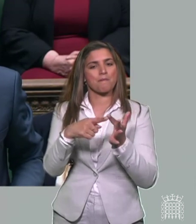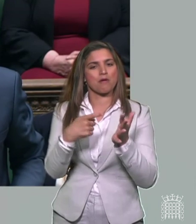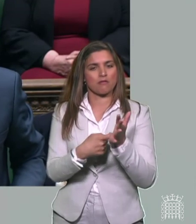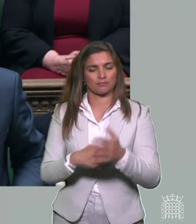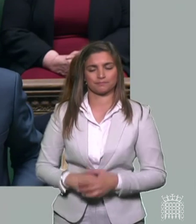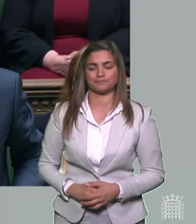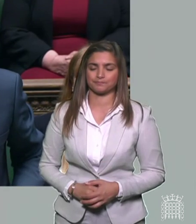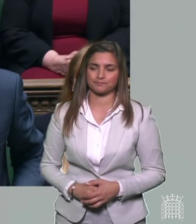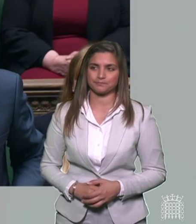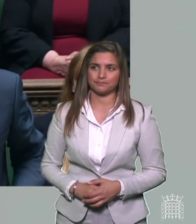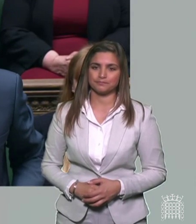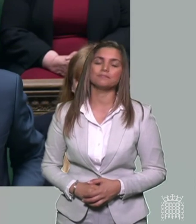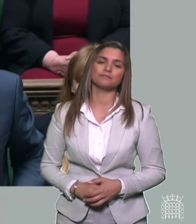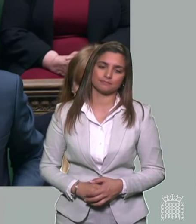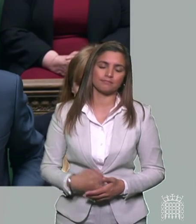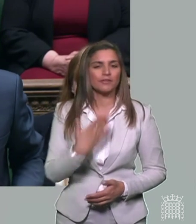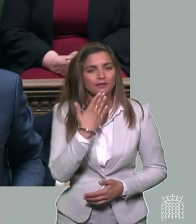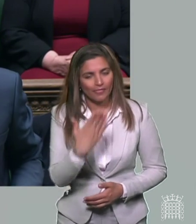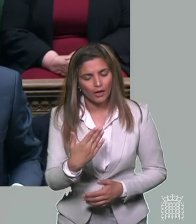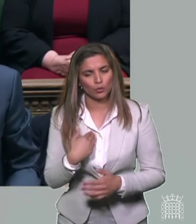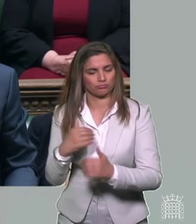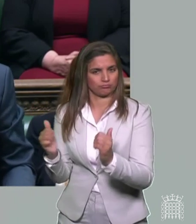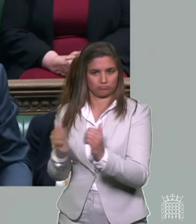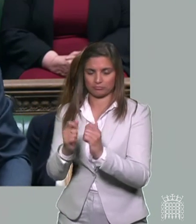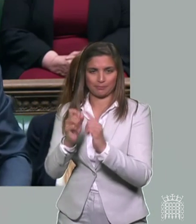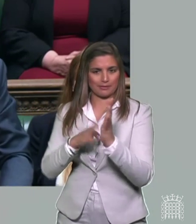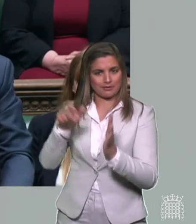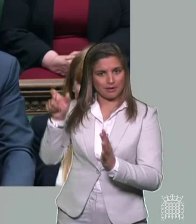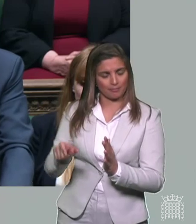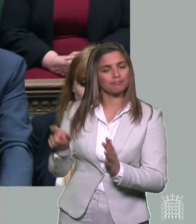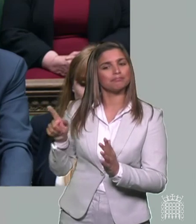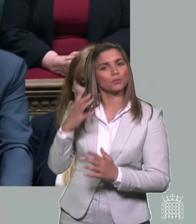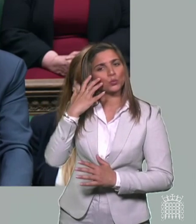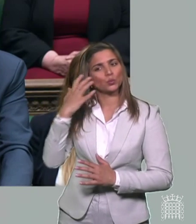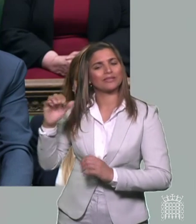I join the Prime Minister in wishing Her Majesty a happy birthday.